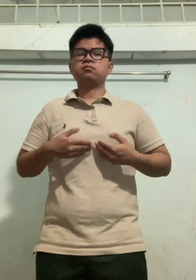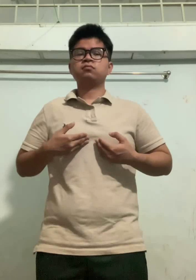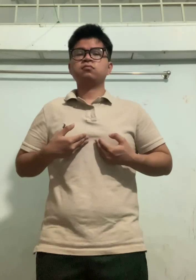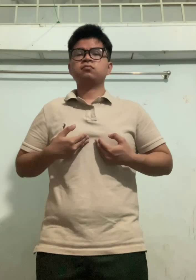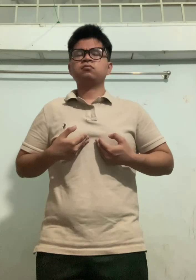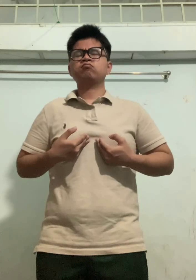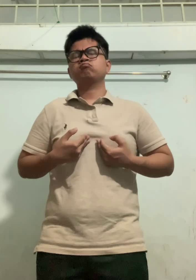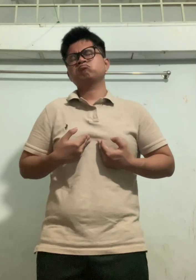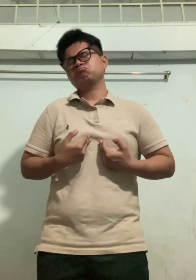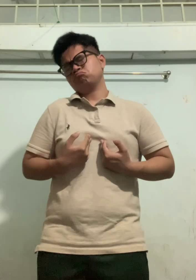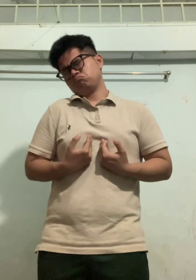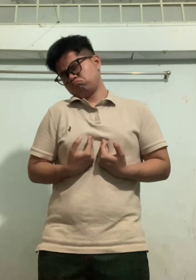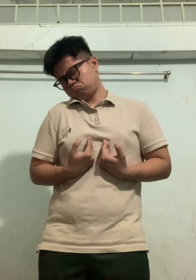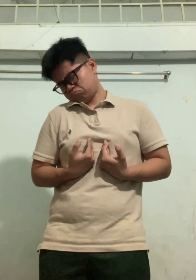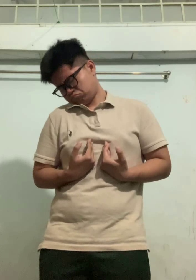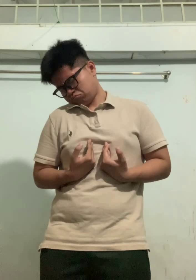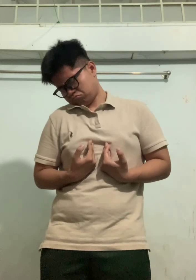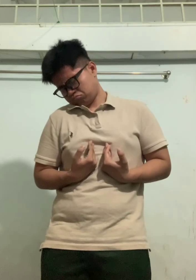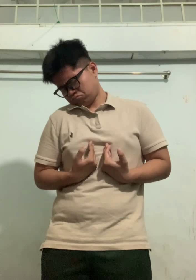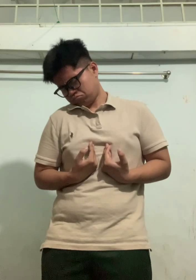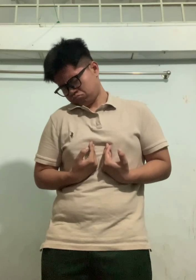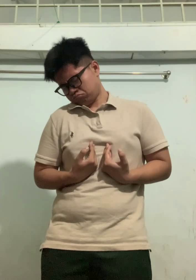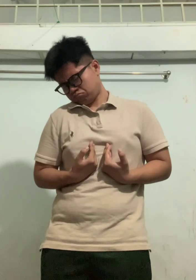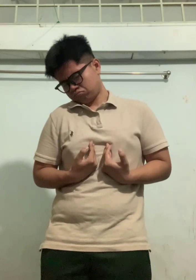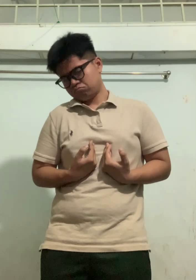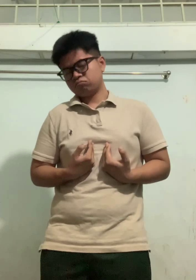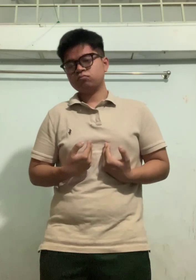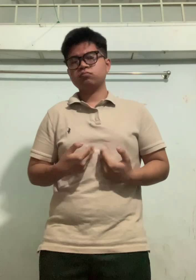met moi